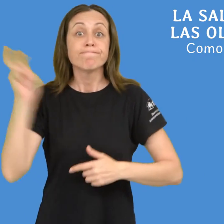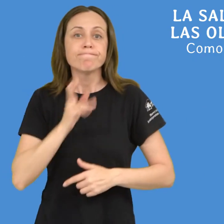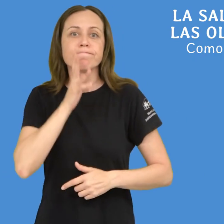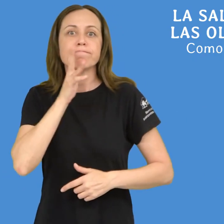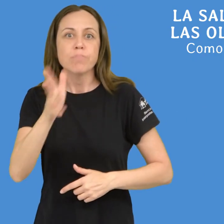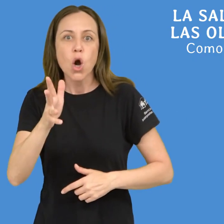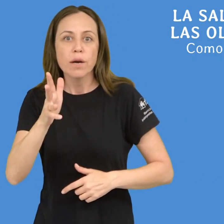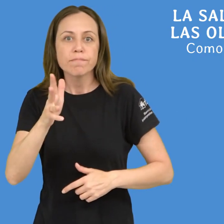motivo